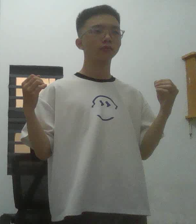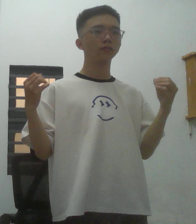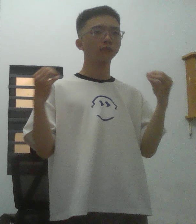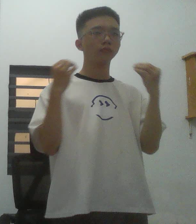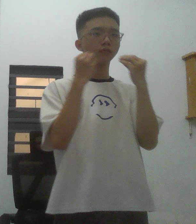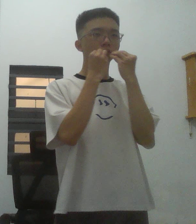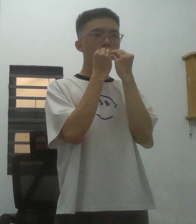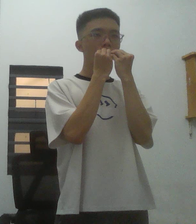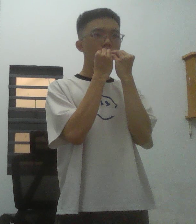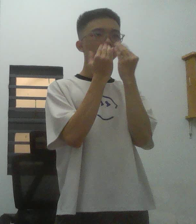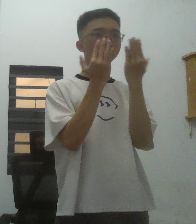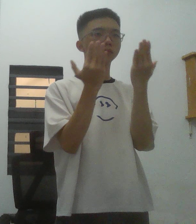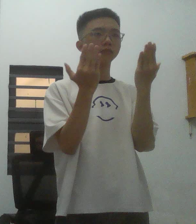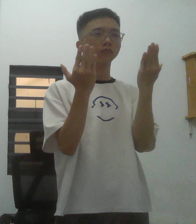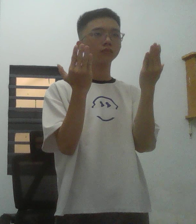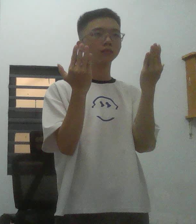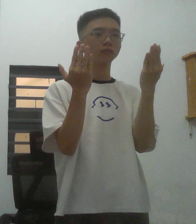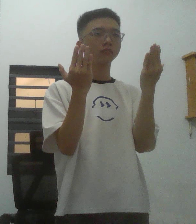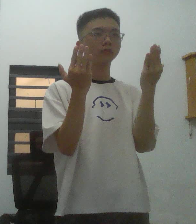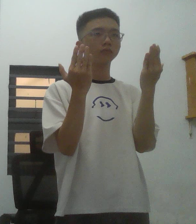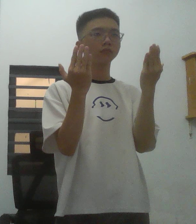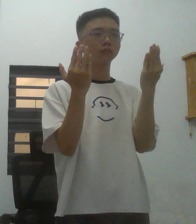cam on